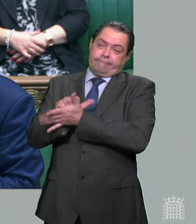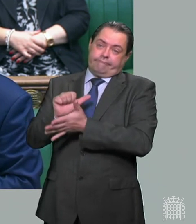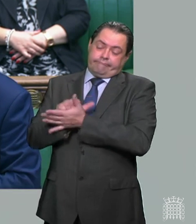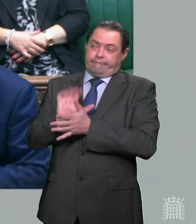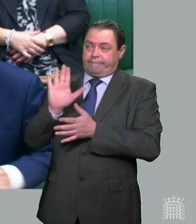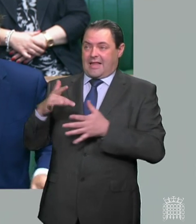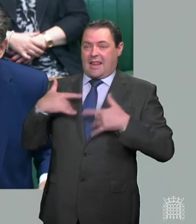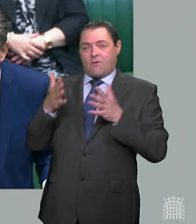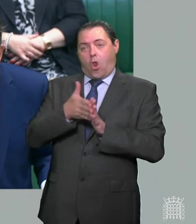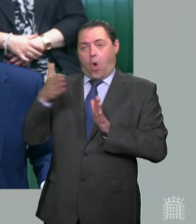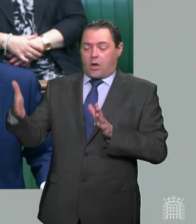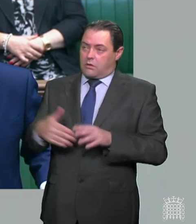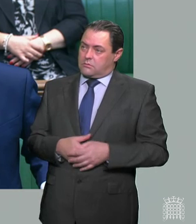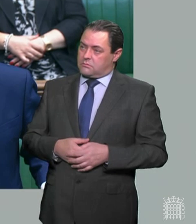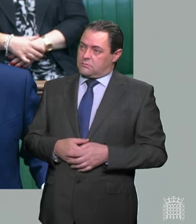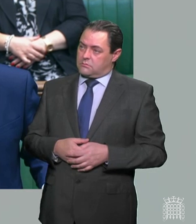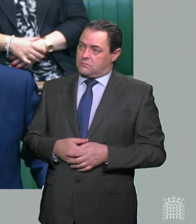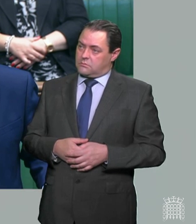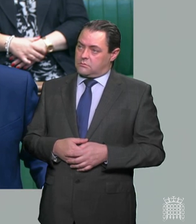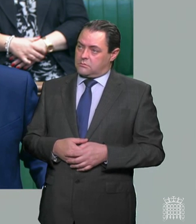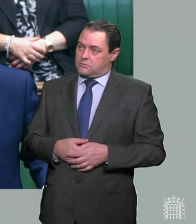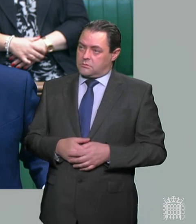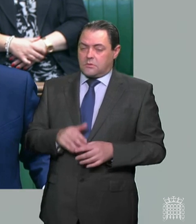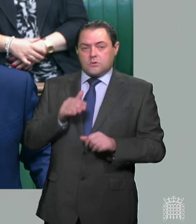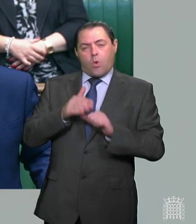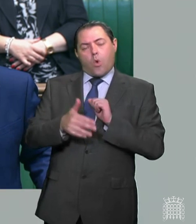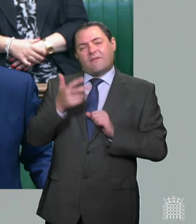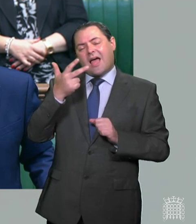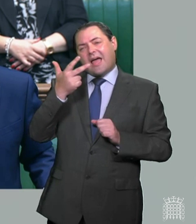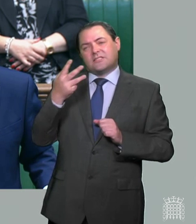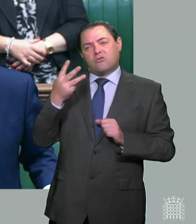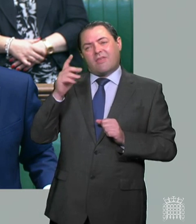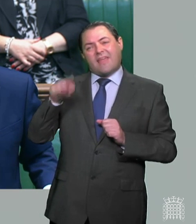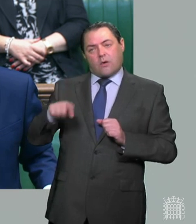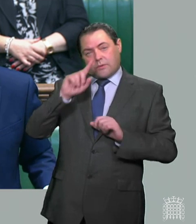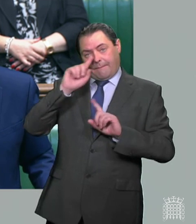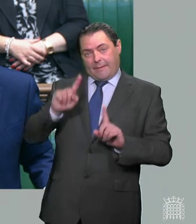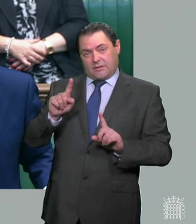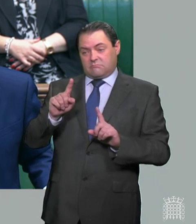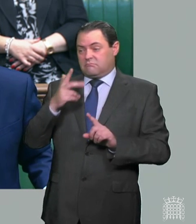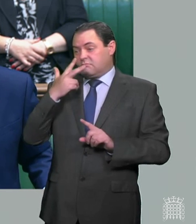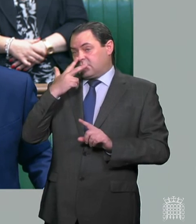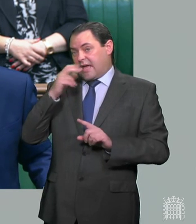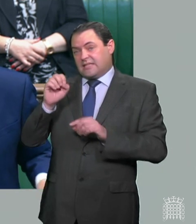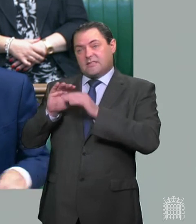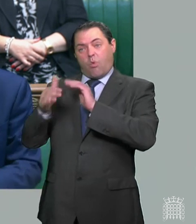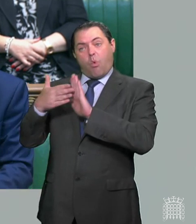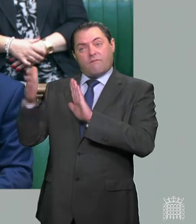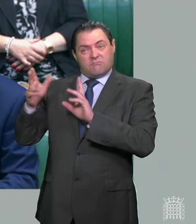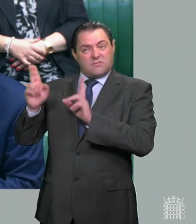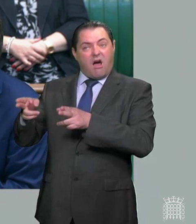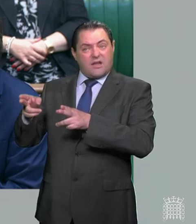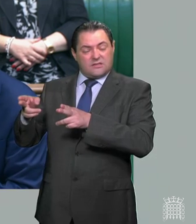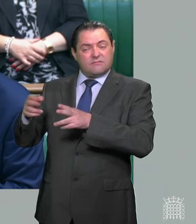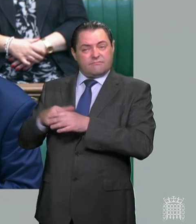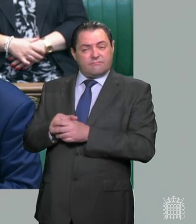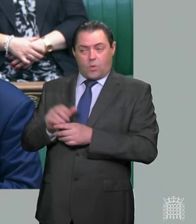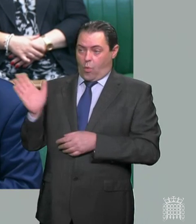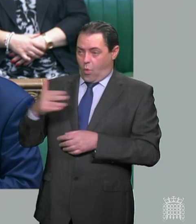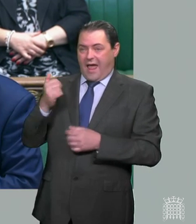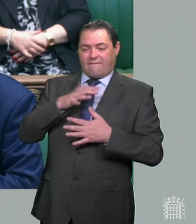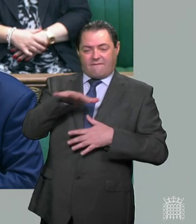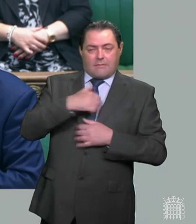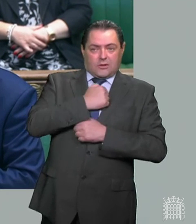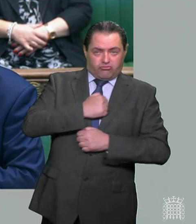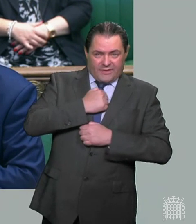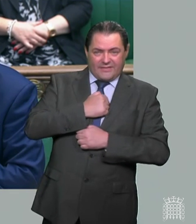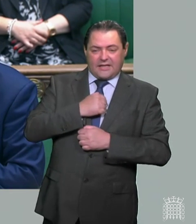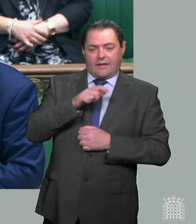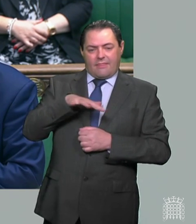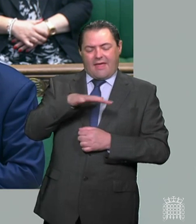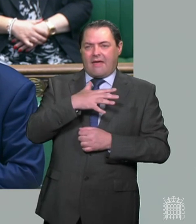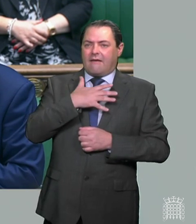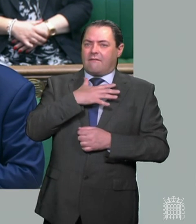I remind the Prime Minister that more than 83,000 people aged 80 or over lost their lives to this virus, every one leaving behind a grieving family and loved ones.